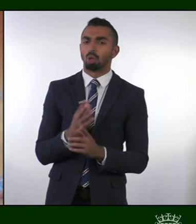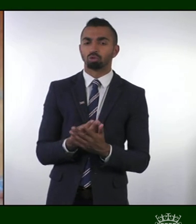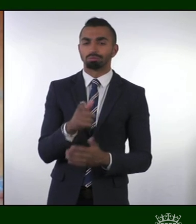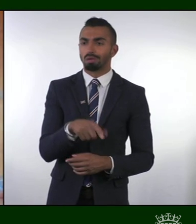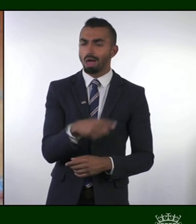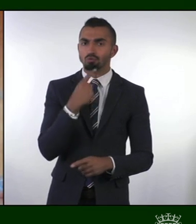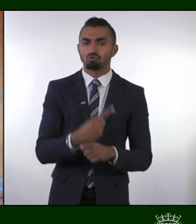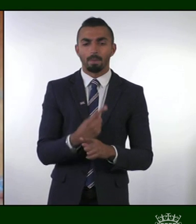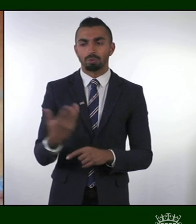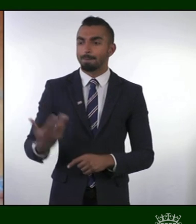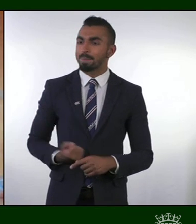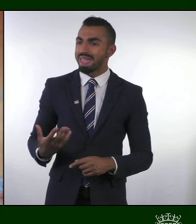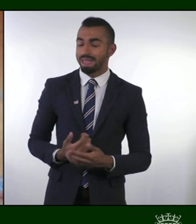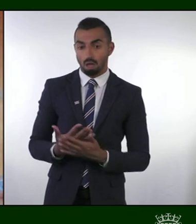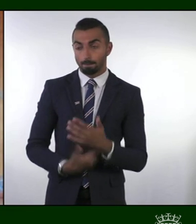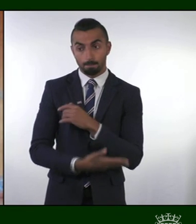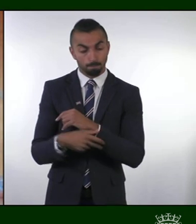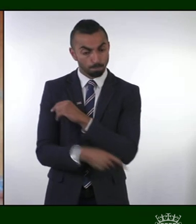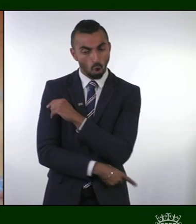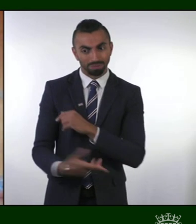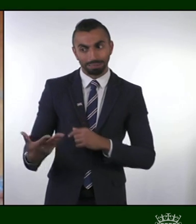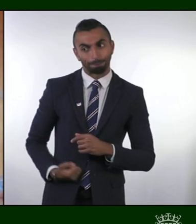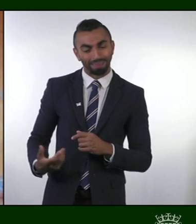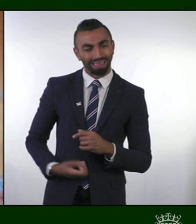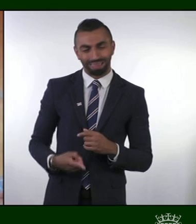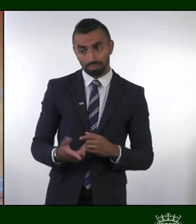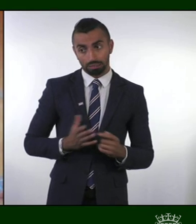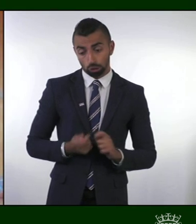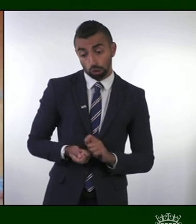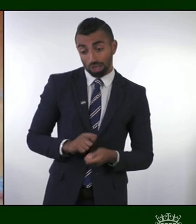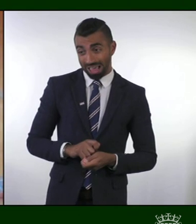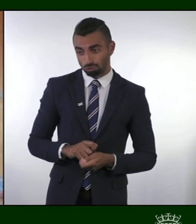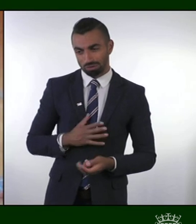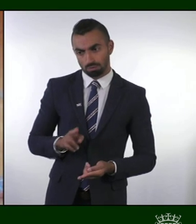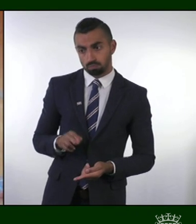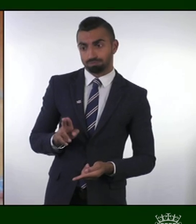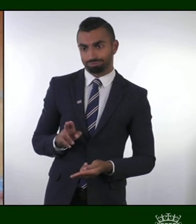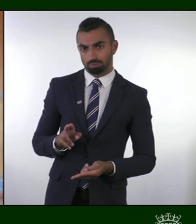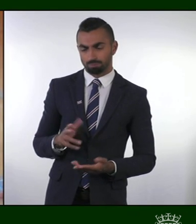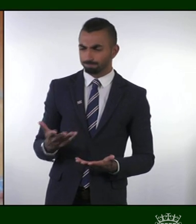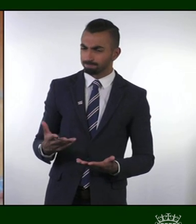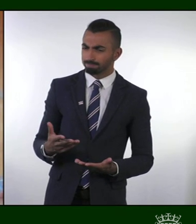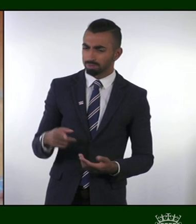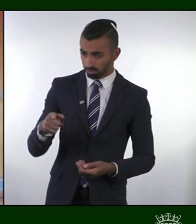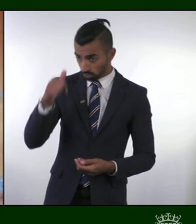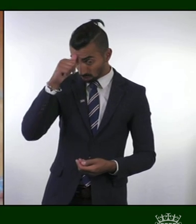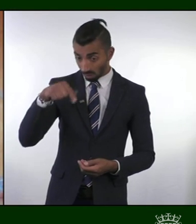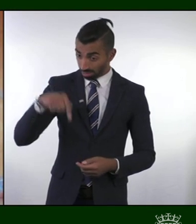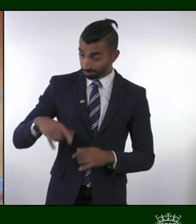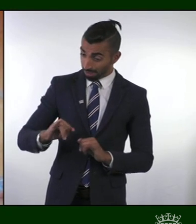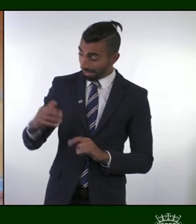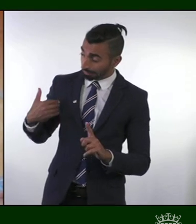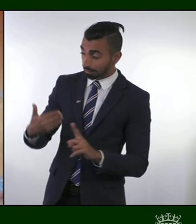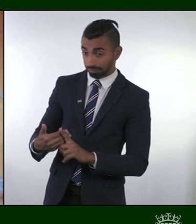Today’s interventions in the job market are welcome, but there is still no recognition in pay for the fantastic job done in this crisis by our care staff.